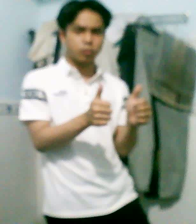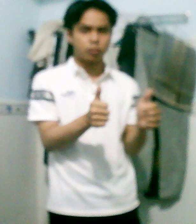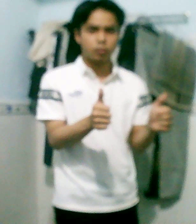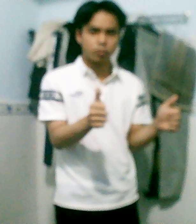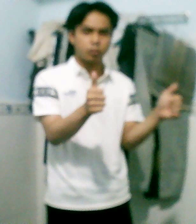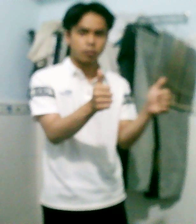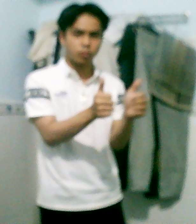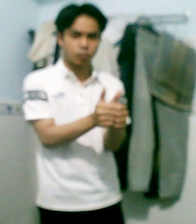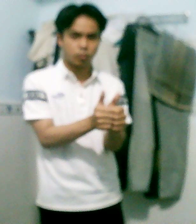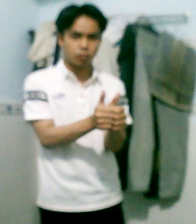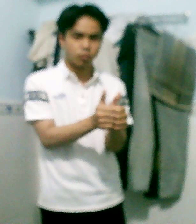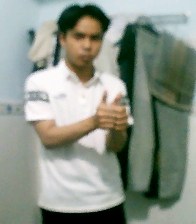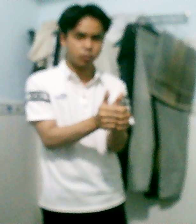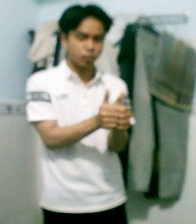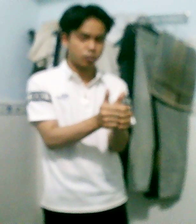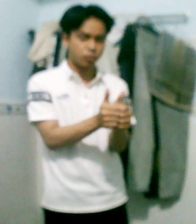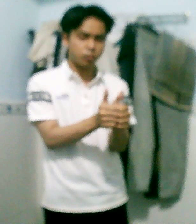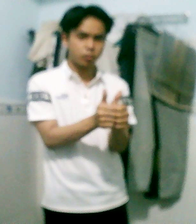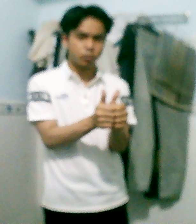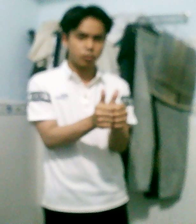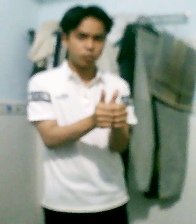voi